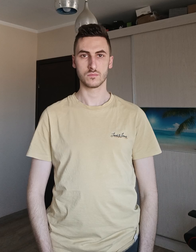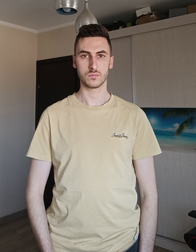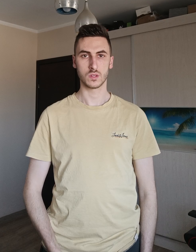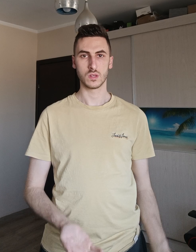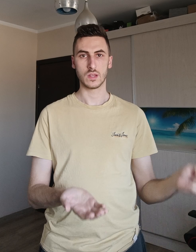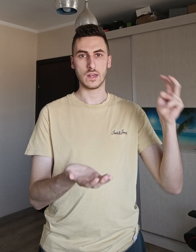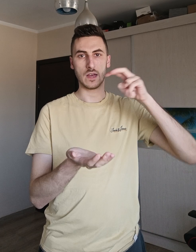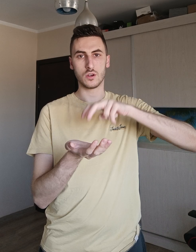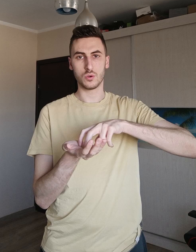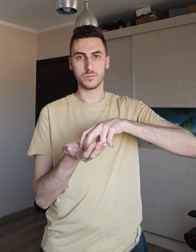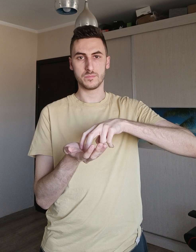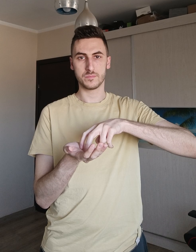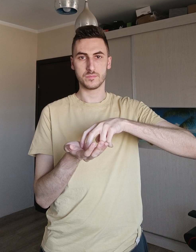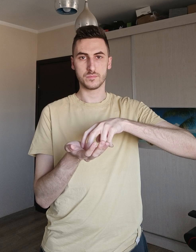לקום